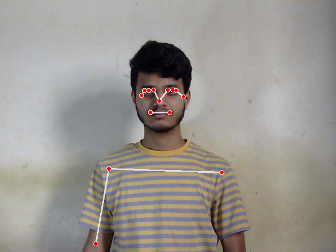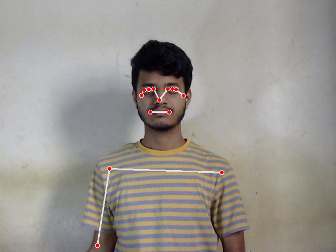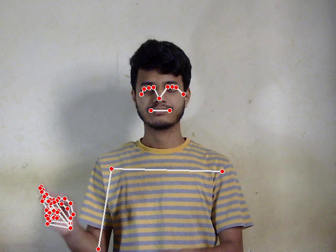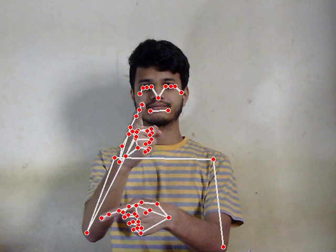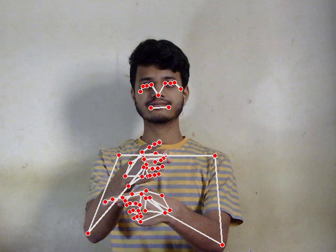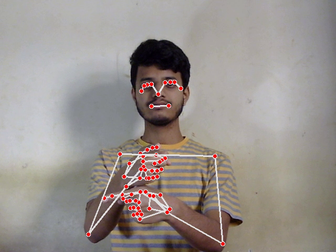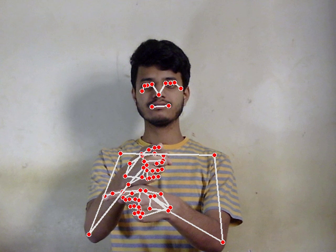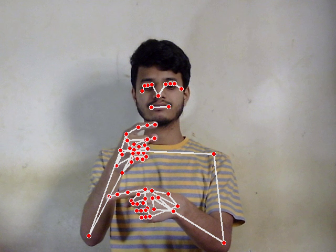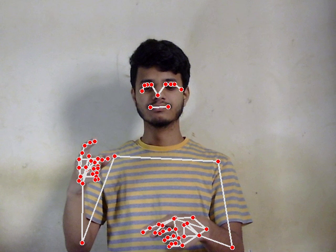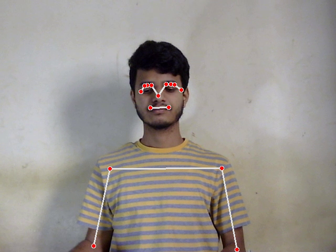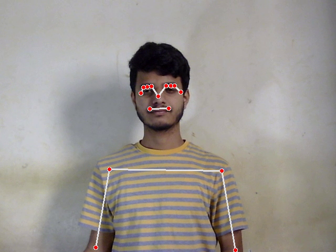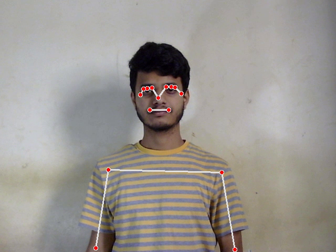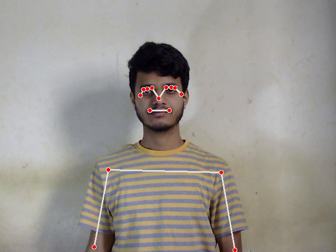right